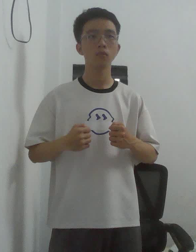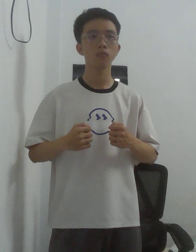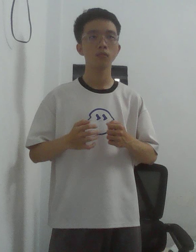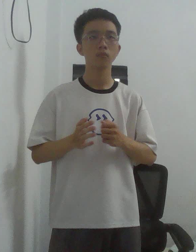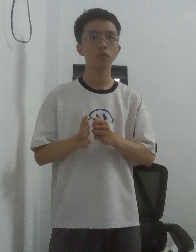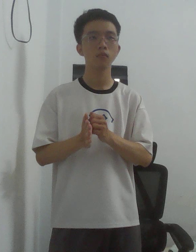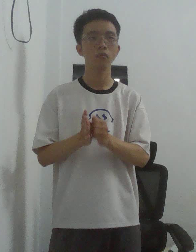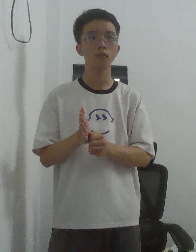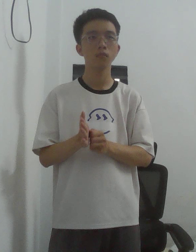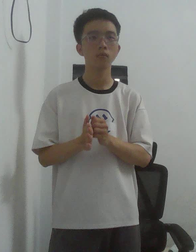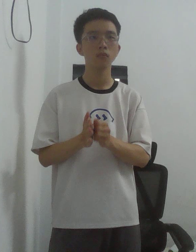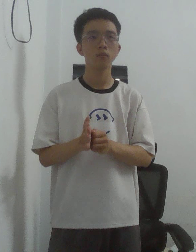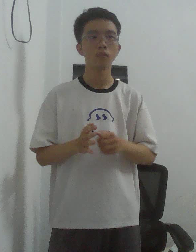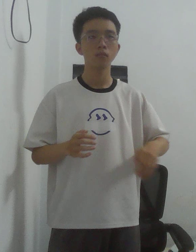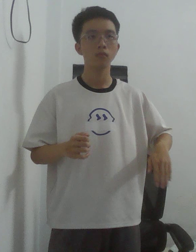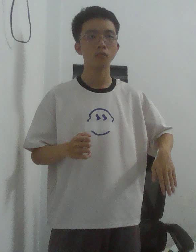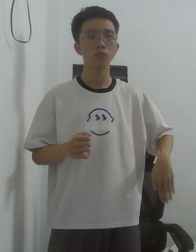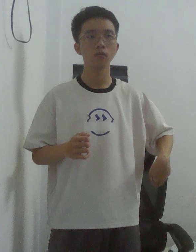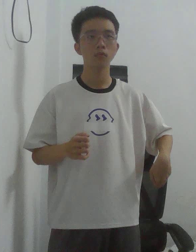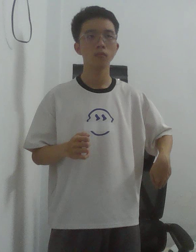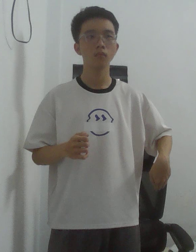thang sau